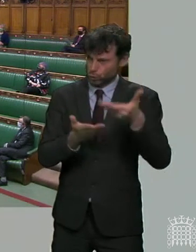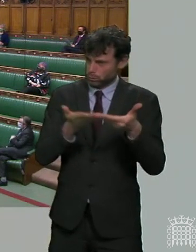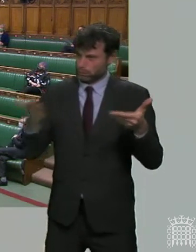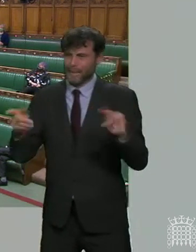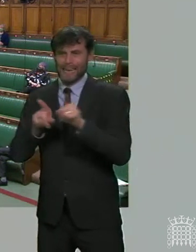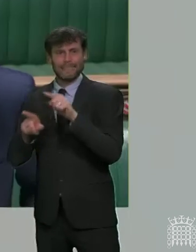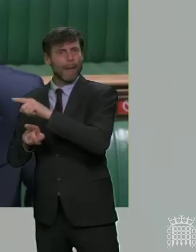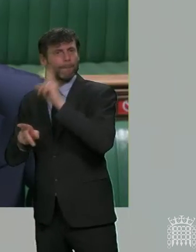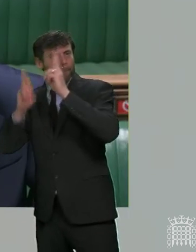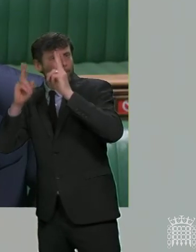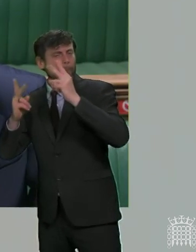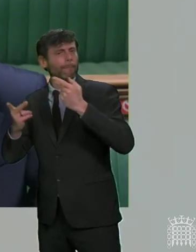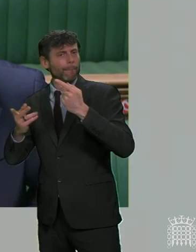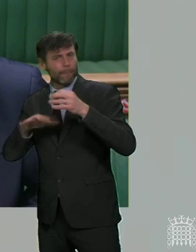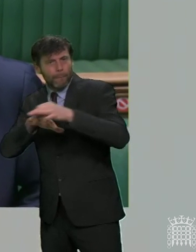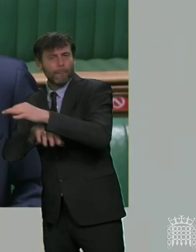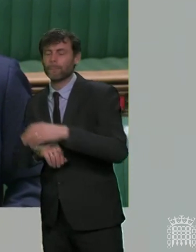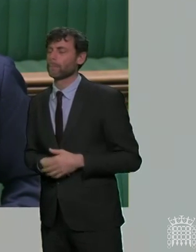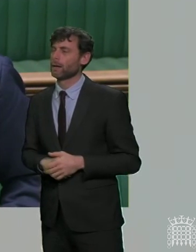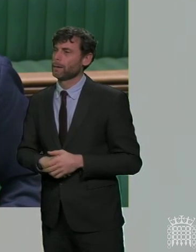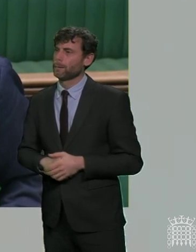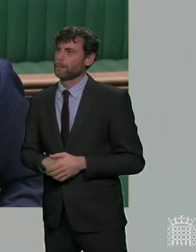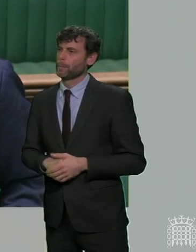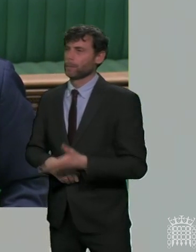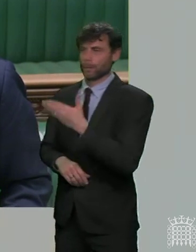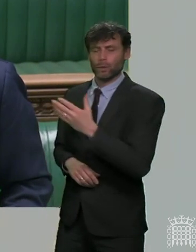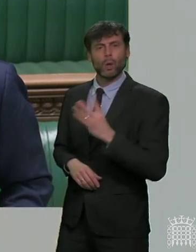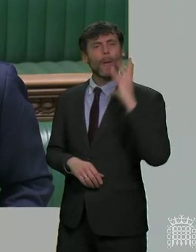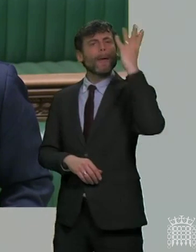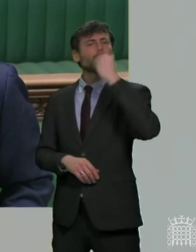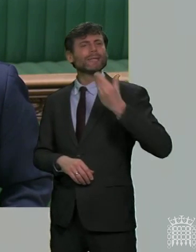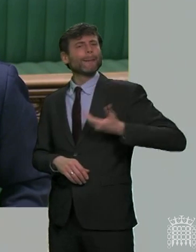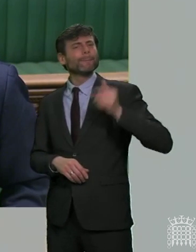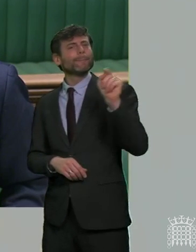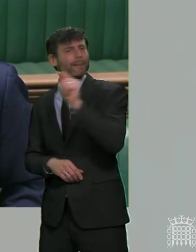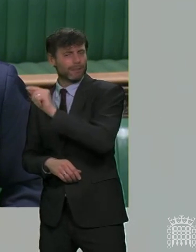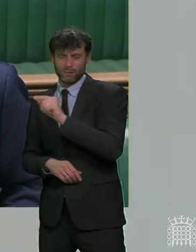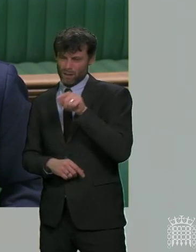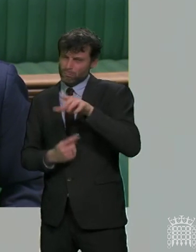The honourable Lady is absolutely right in what she says about the importance of beauty businesses.